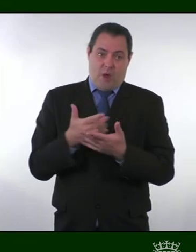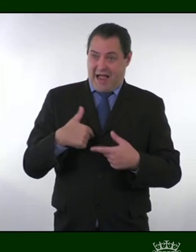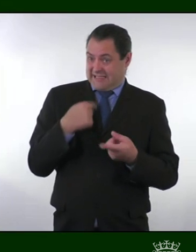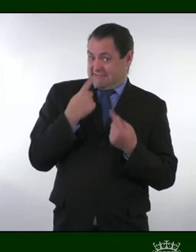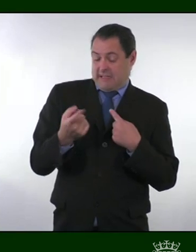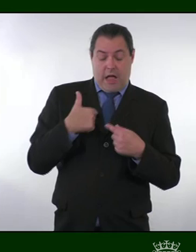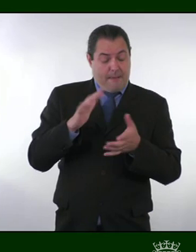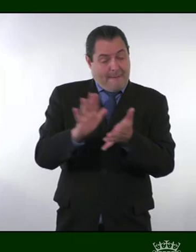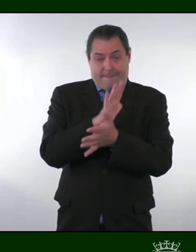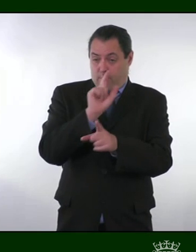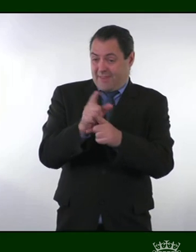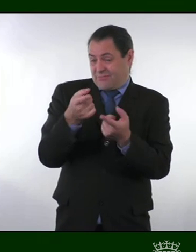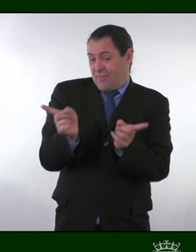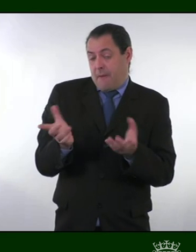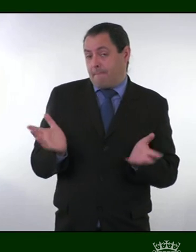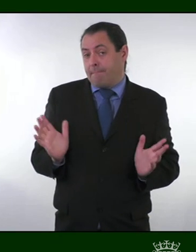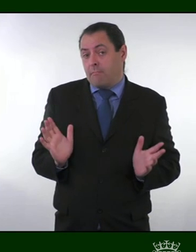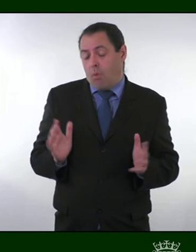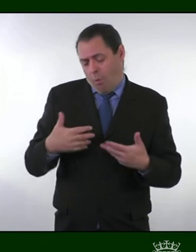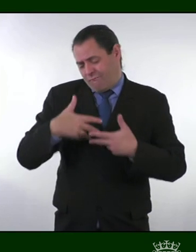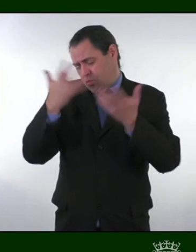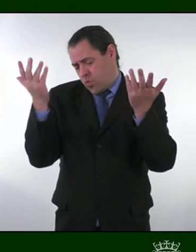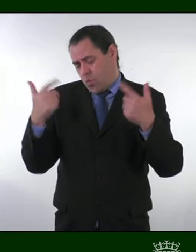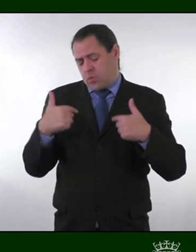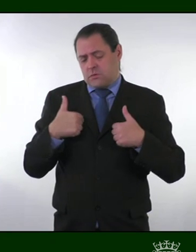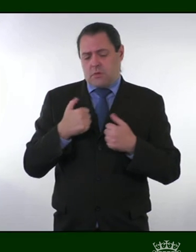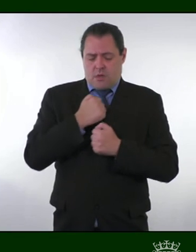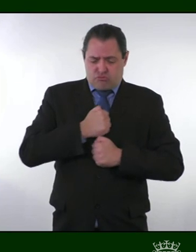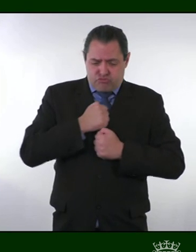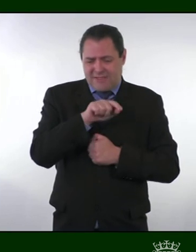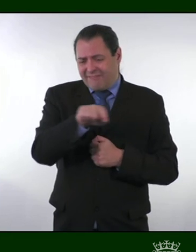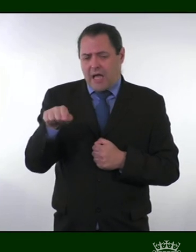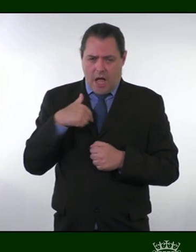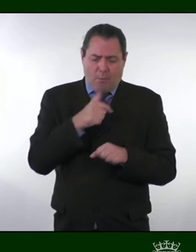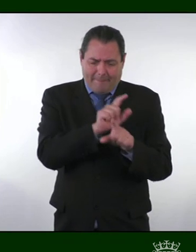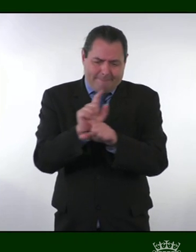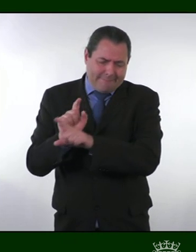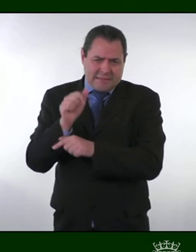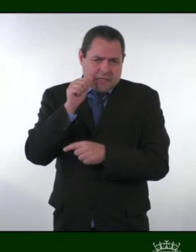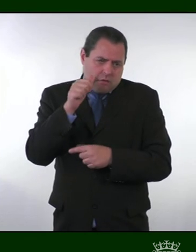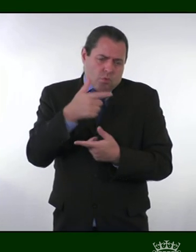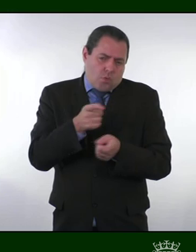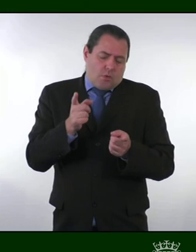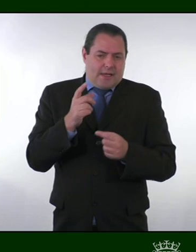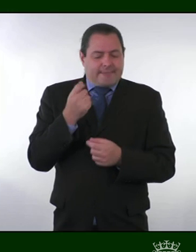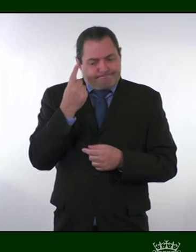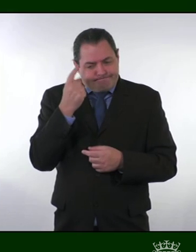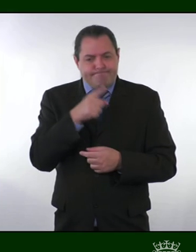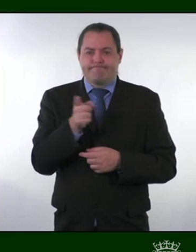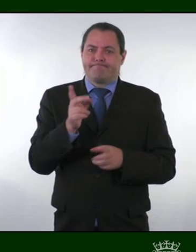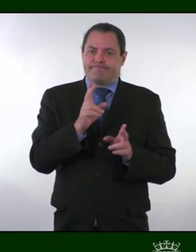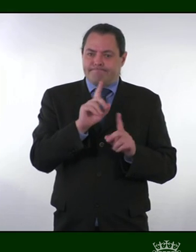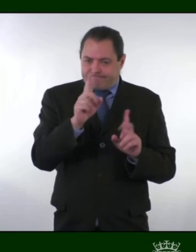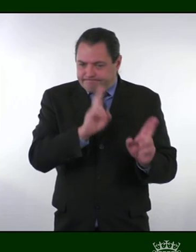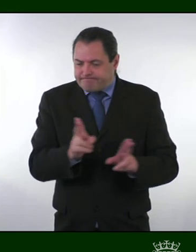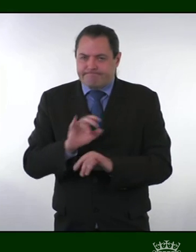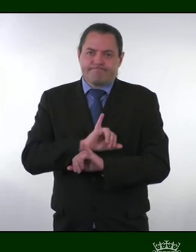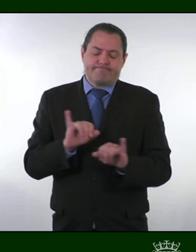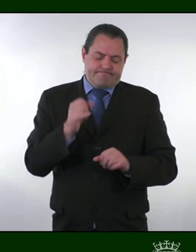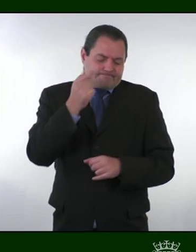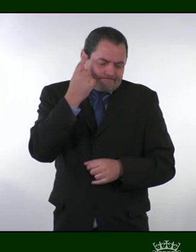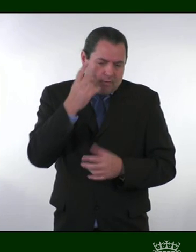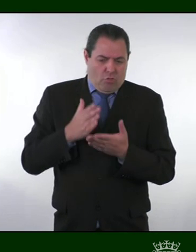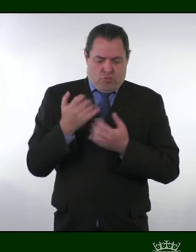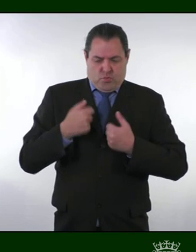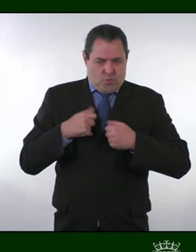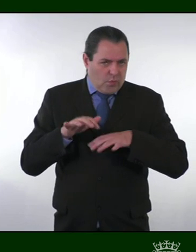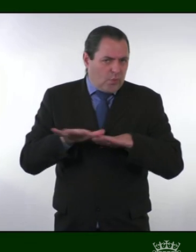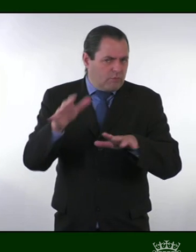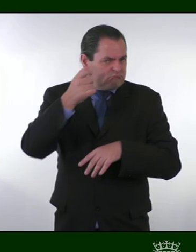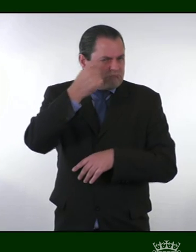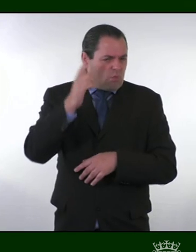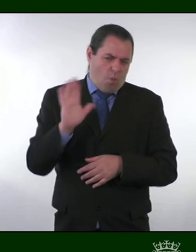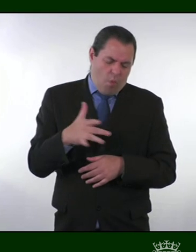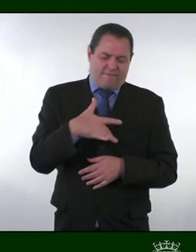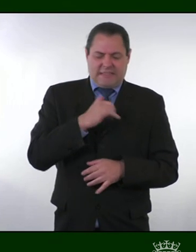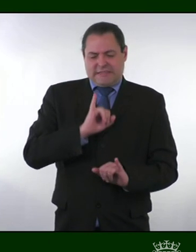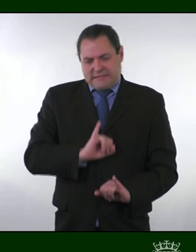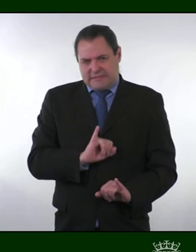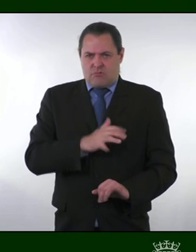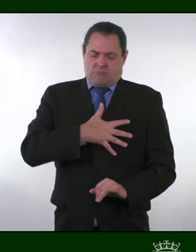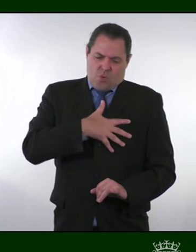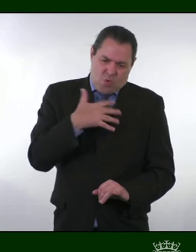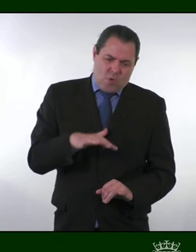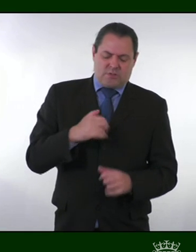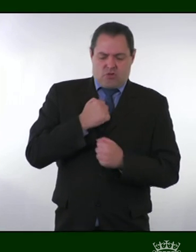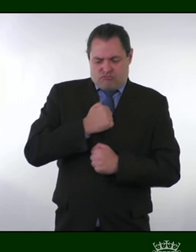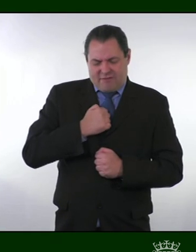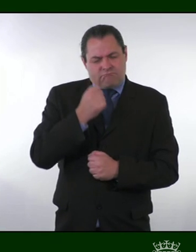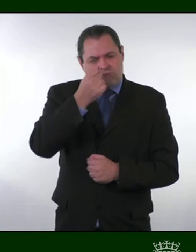Of course I am very happy to meet the families and the bereaved and I sympathise deeply with all those who have lost loved ones throughout this pandemic; we all feel their pain and their grief.